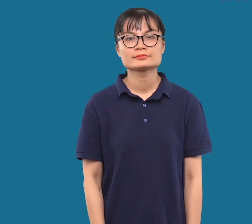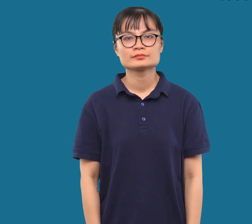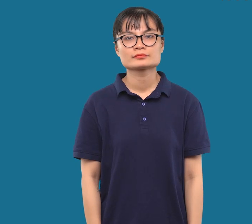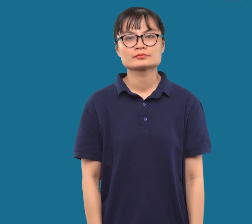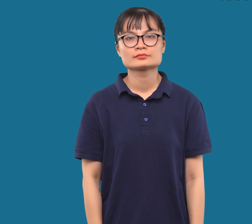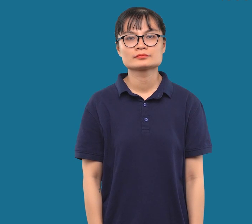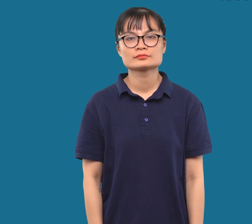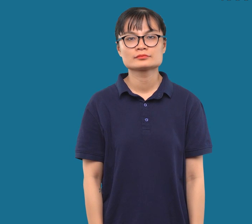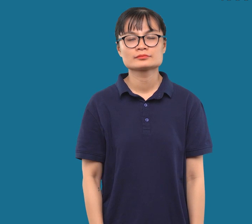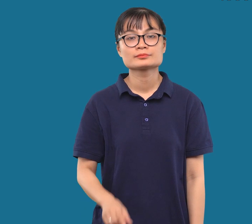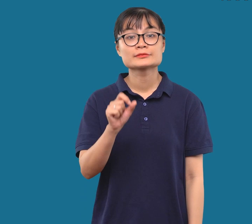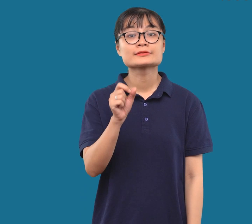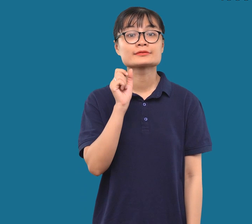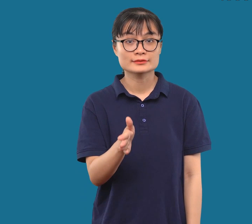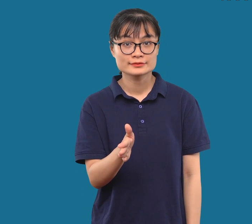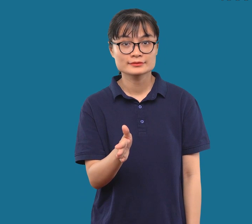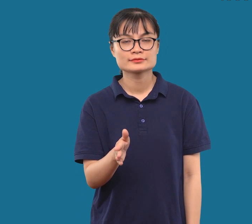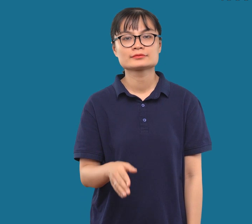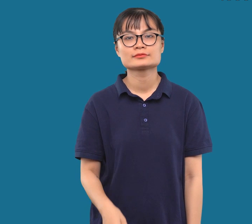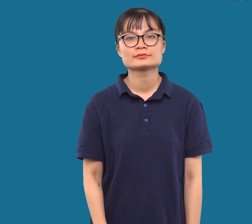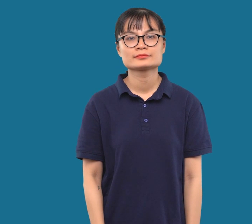10 000 (mười nghìn)